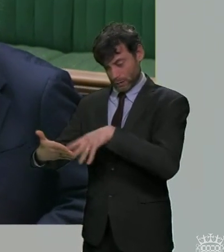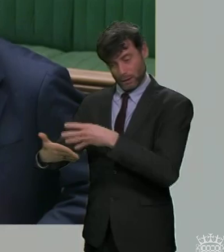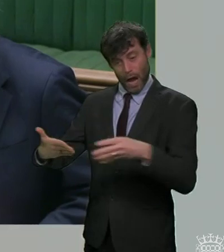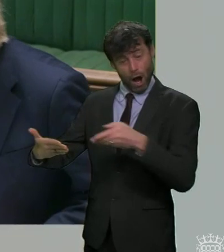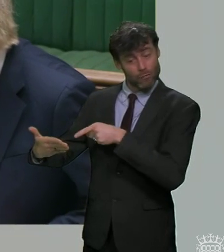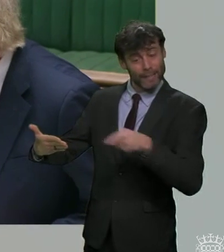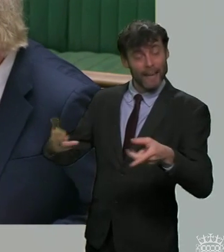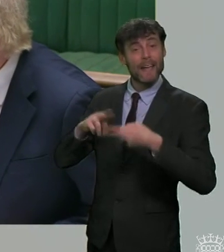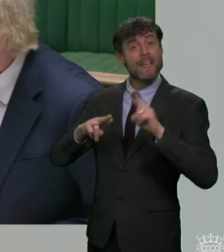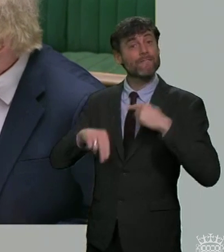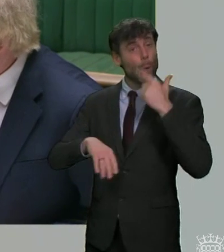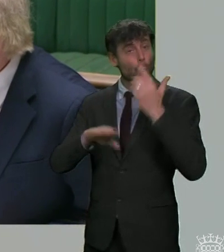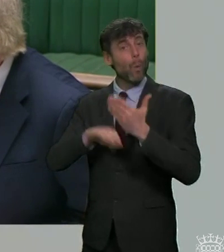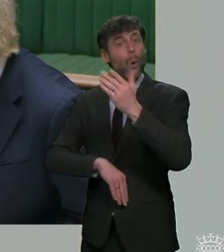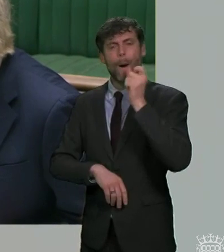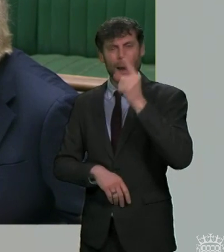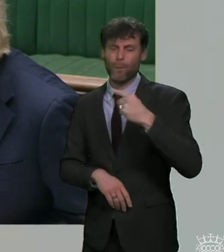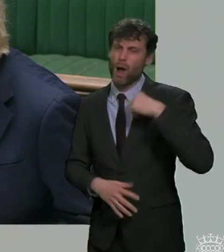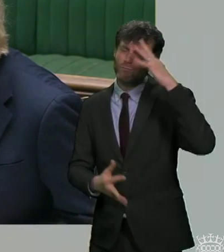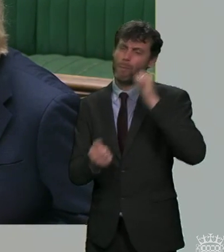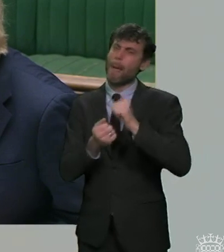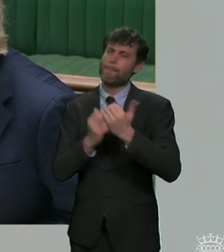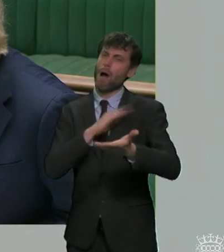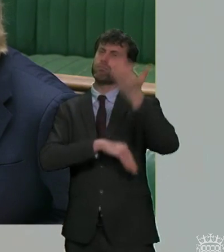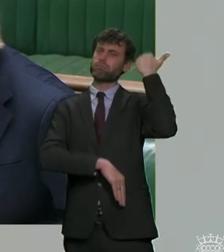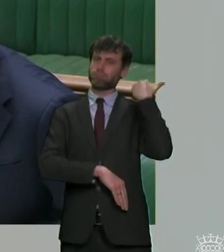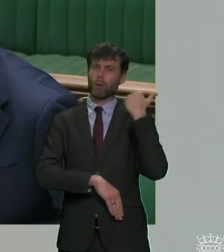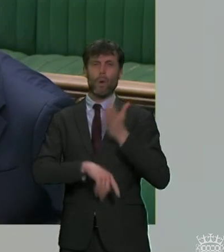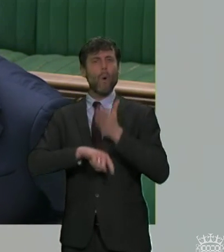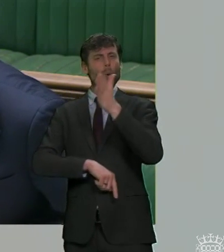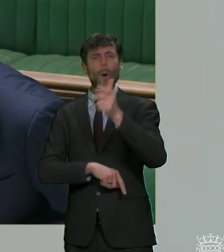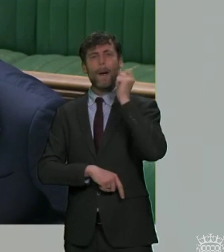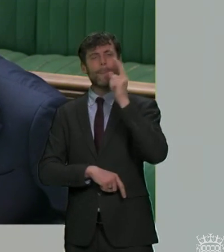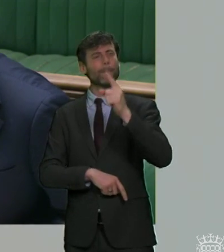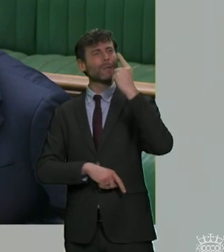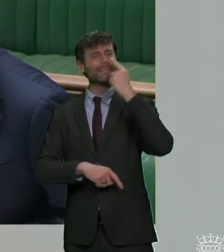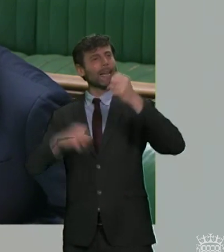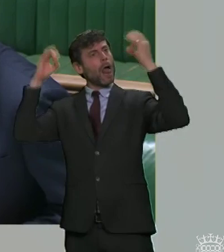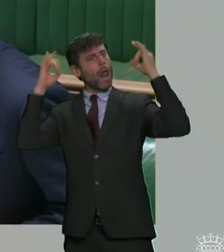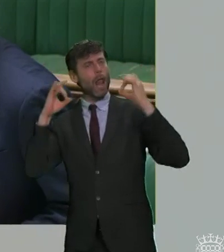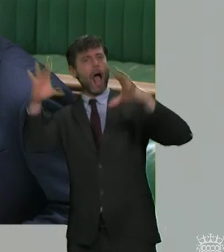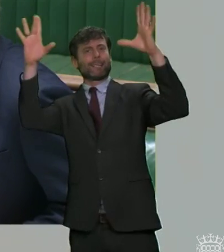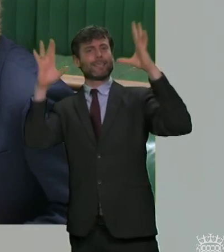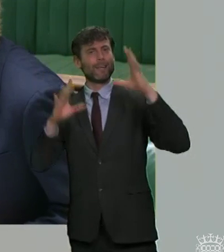I have many happy memories of joyful evenings spectating at the illuminations of Blackpool.